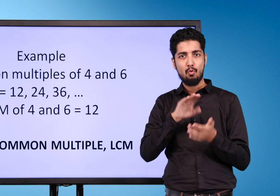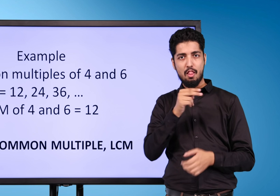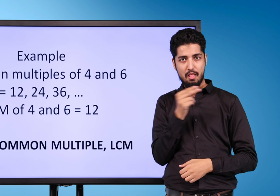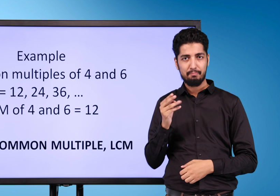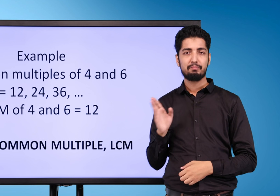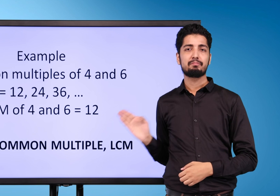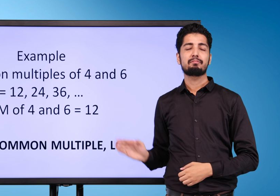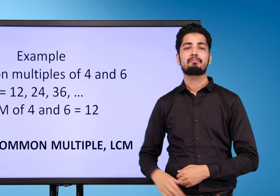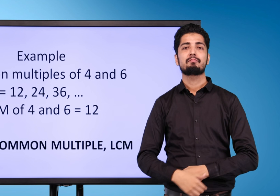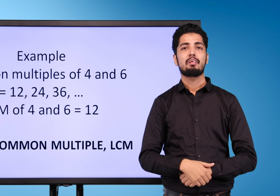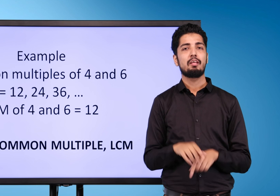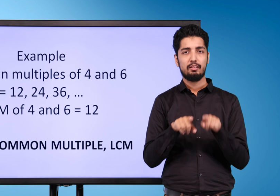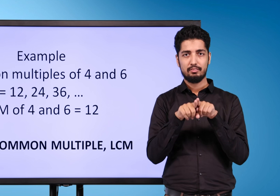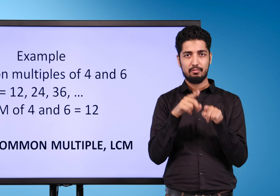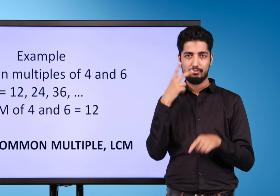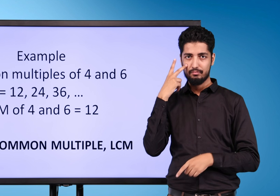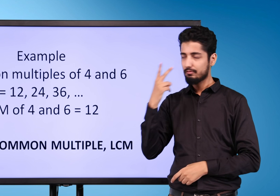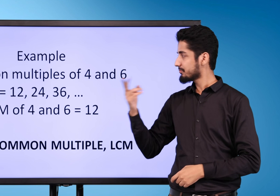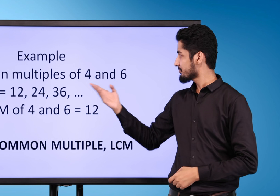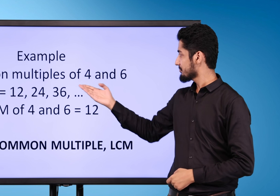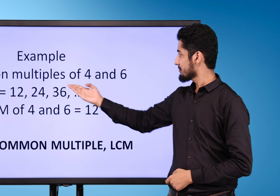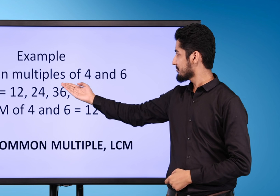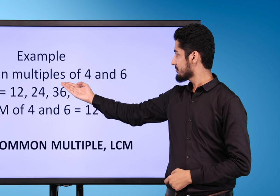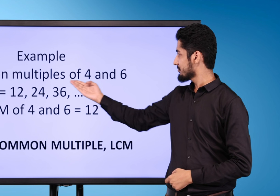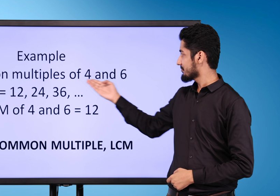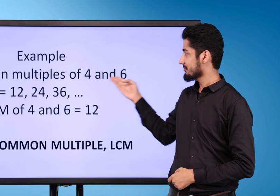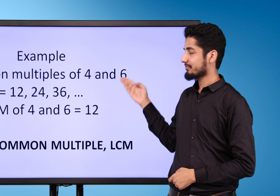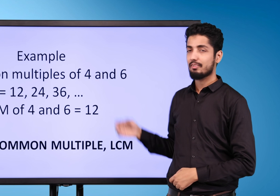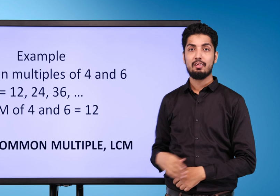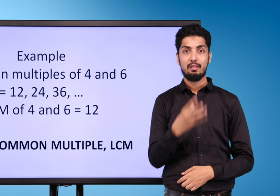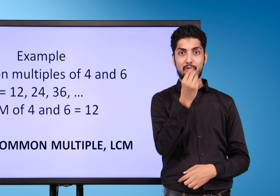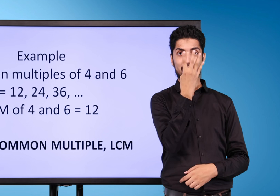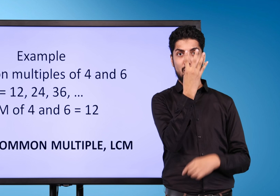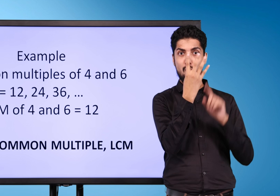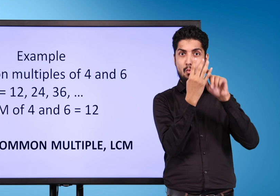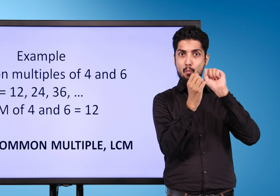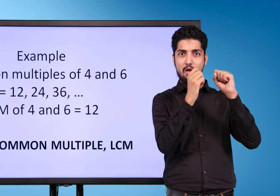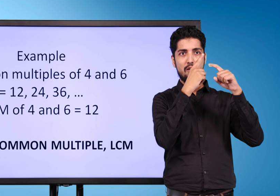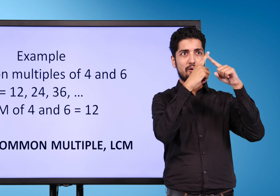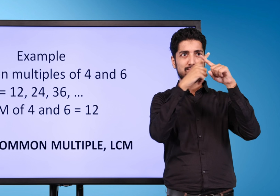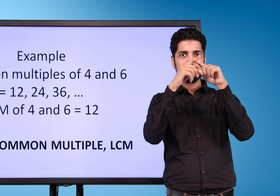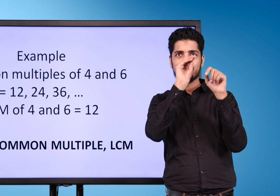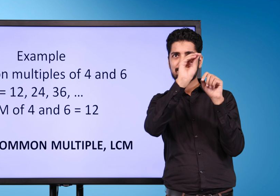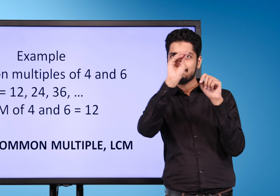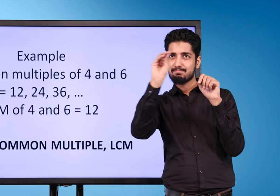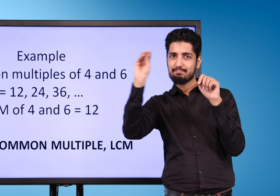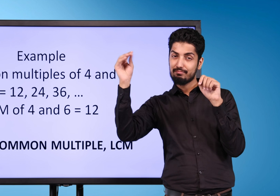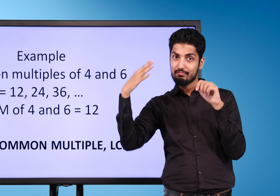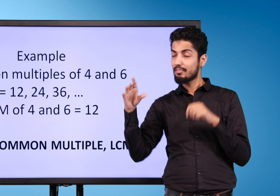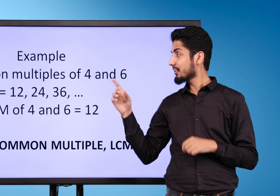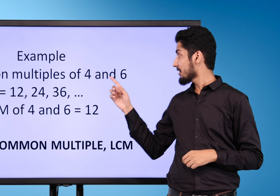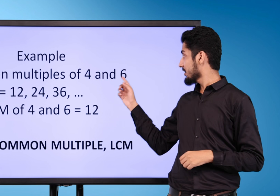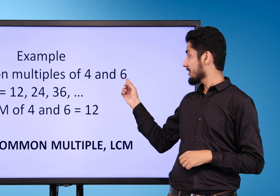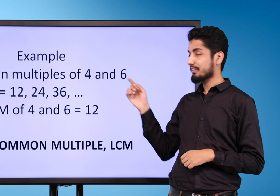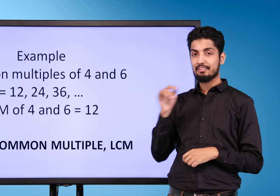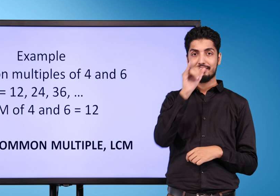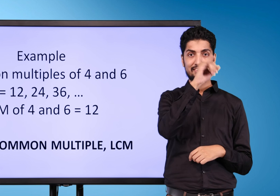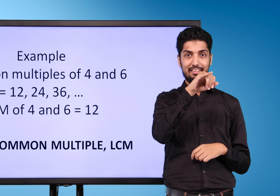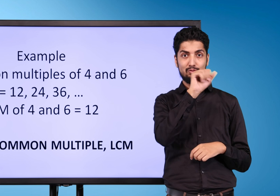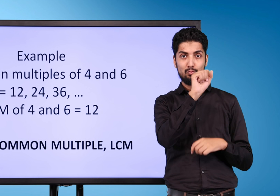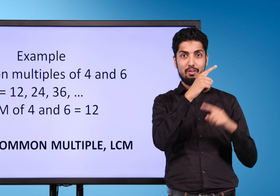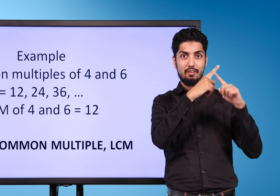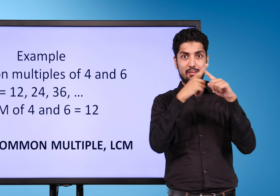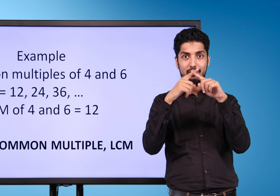For example, the common multiples of 4 and 6 are 12, 24, 36, ....